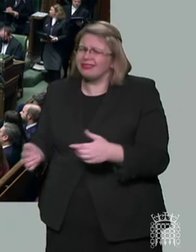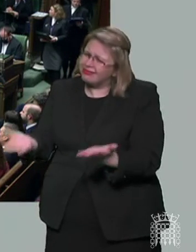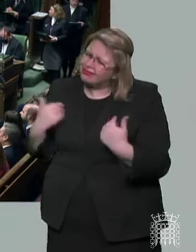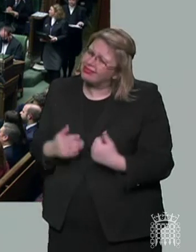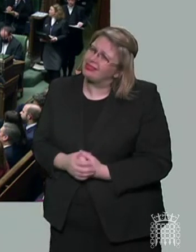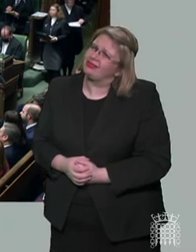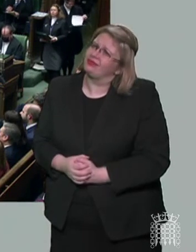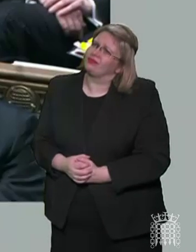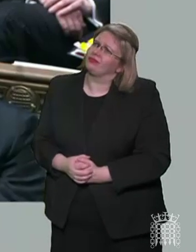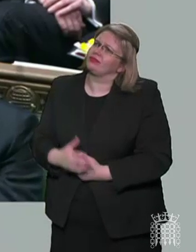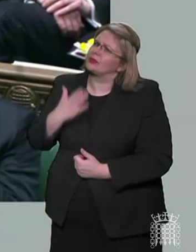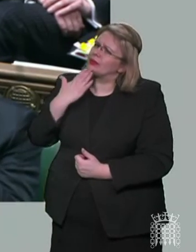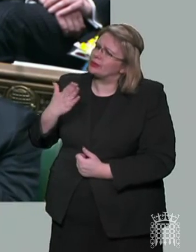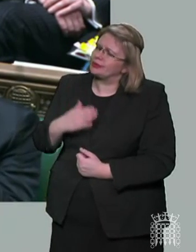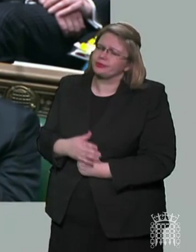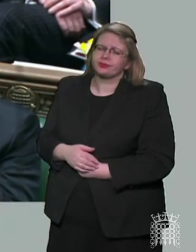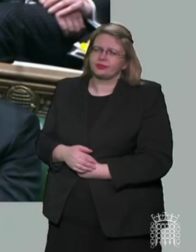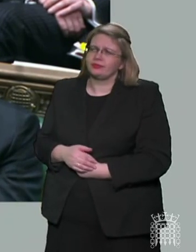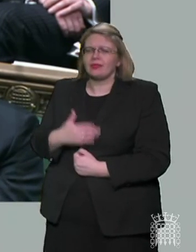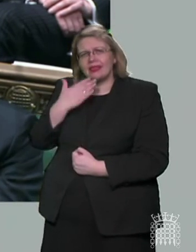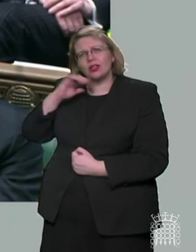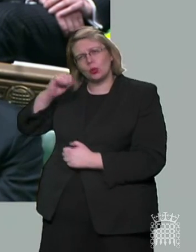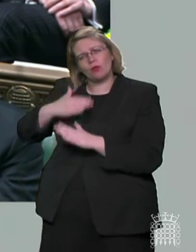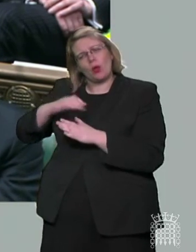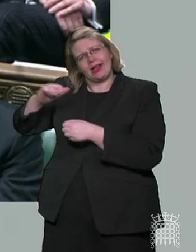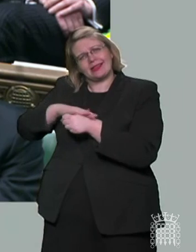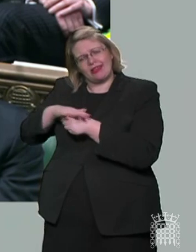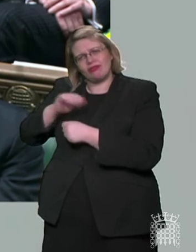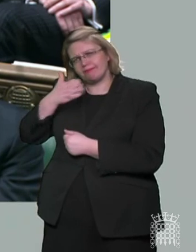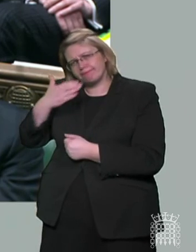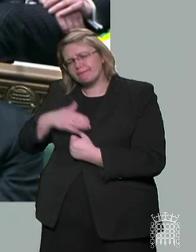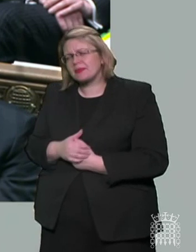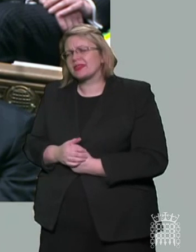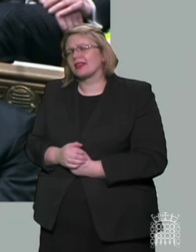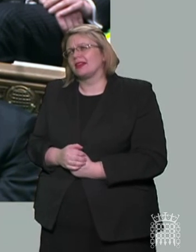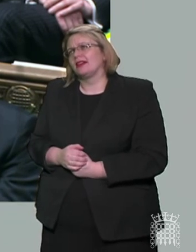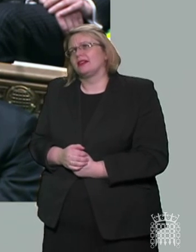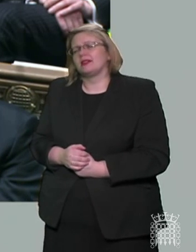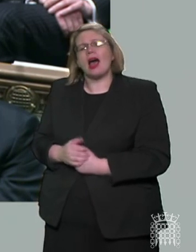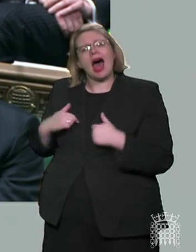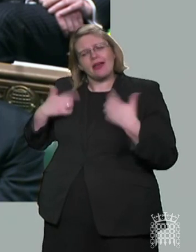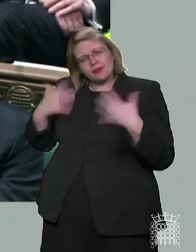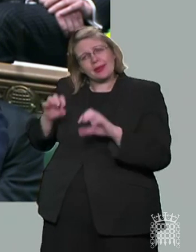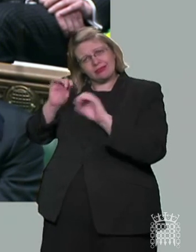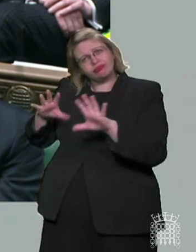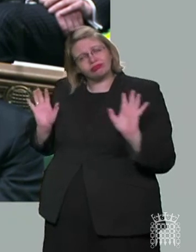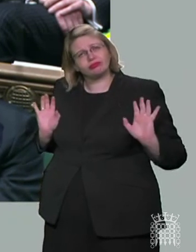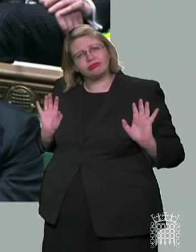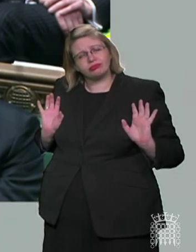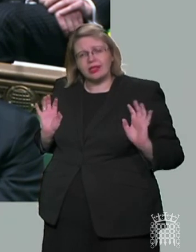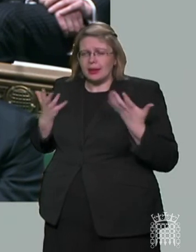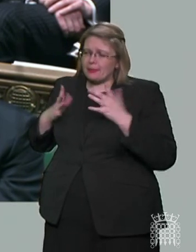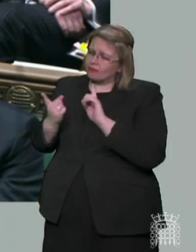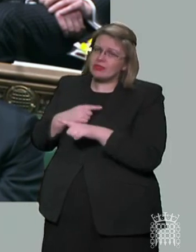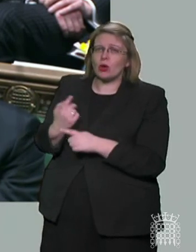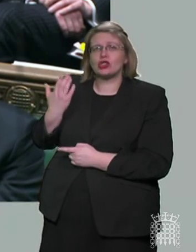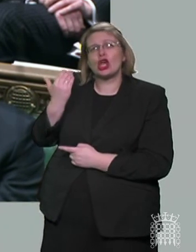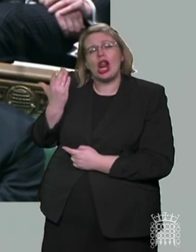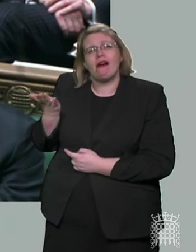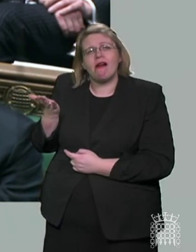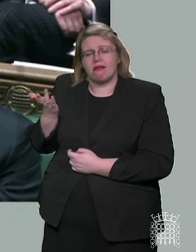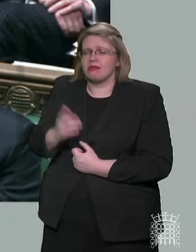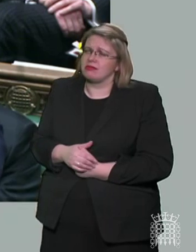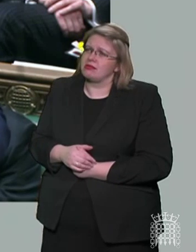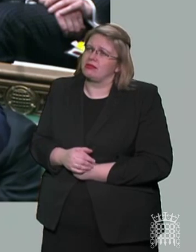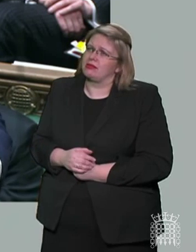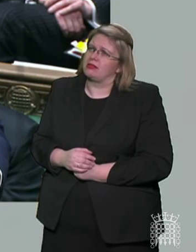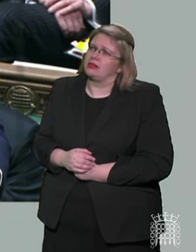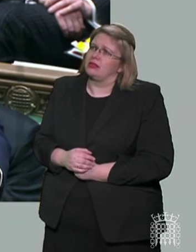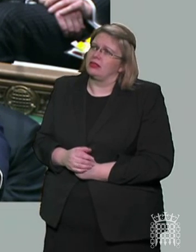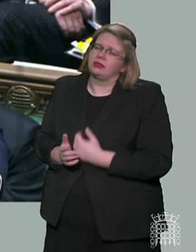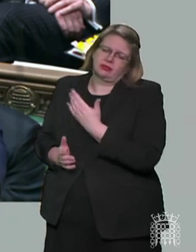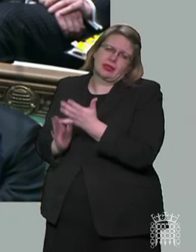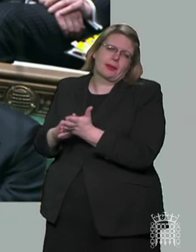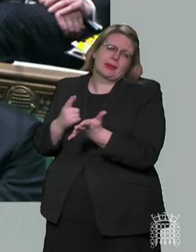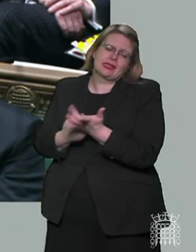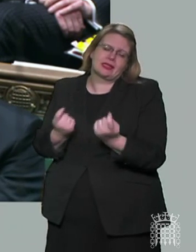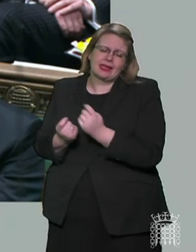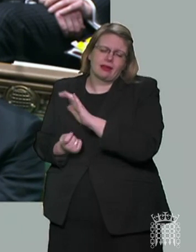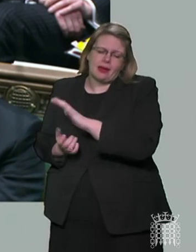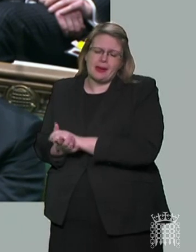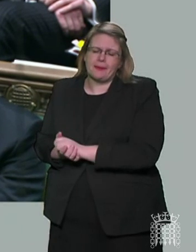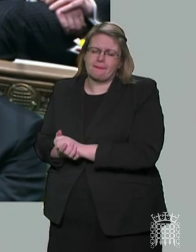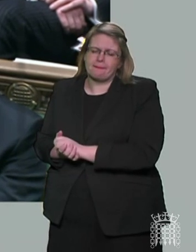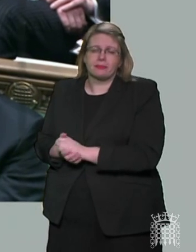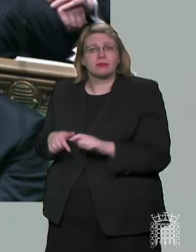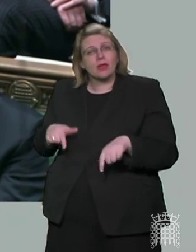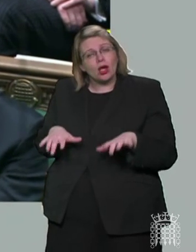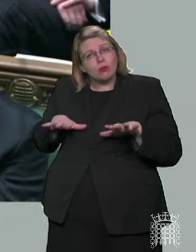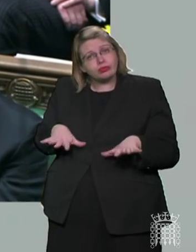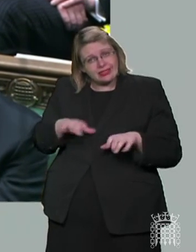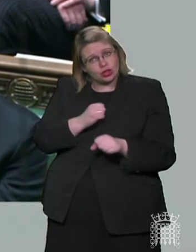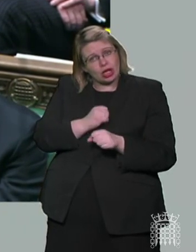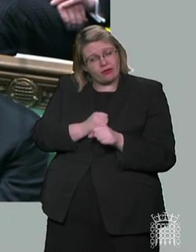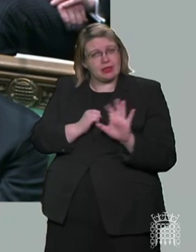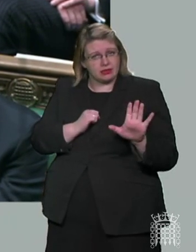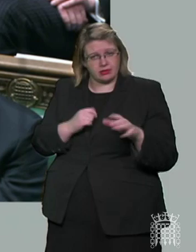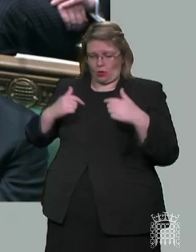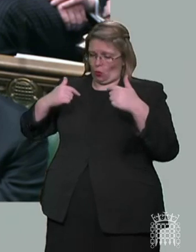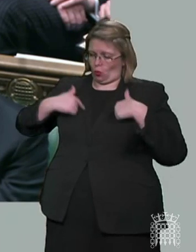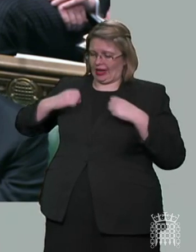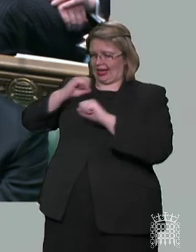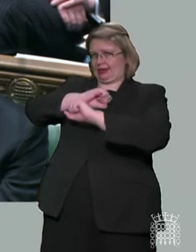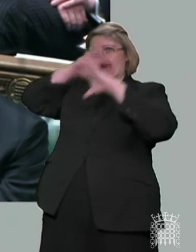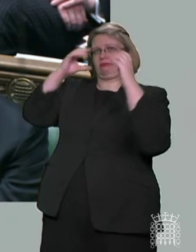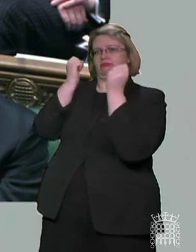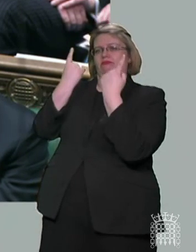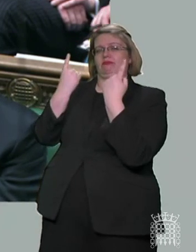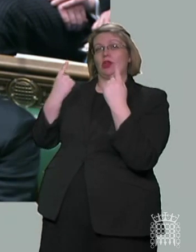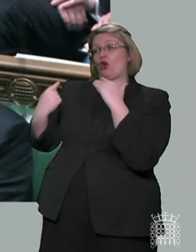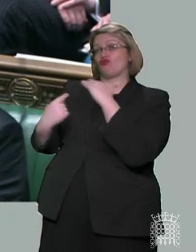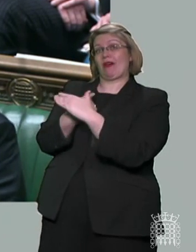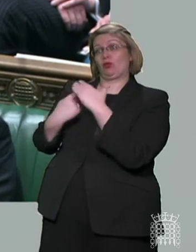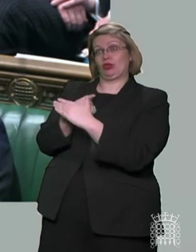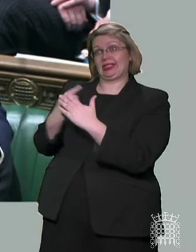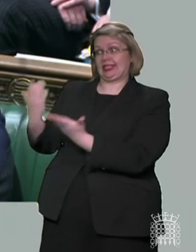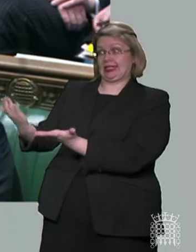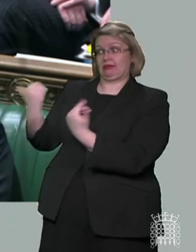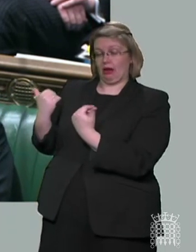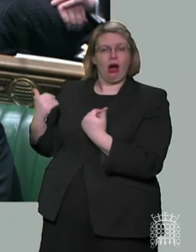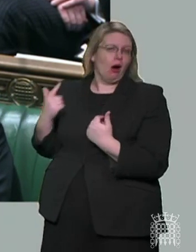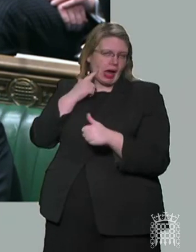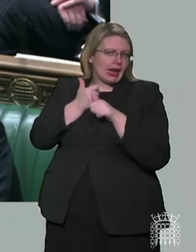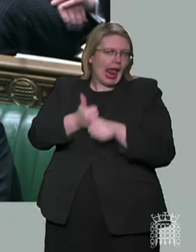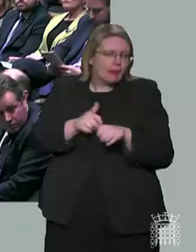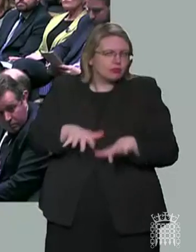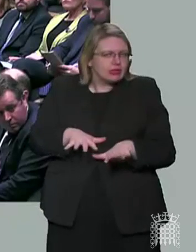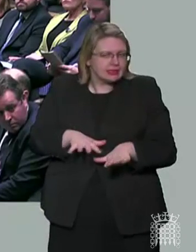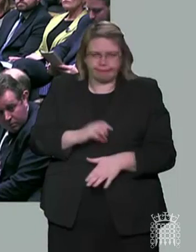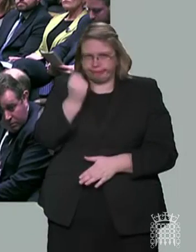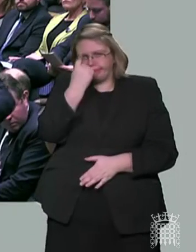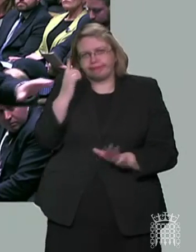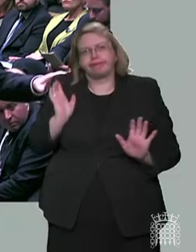I thank my right honourable Friend very much, and I thank him for all the work that he does in this area, but I hope he will have heard what I just said in my answer to the leader of the SNP, which is that this Government are I think unlike any other in our understanding of what refugees can give and the benefits to this country.